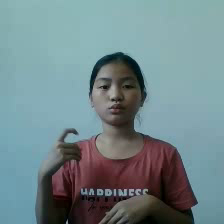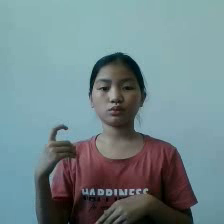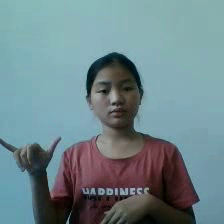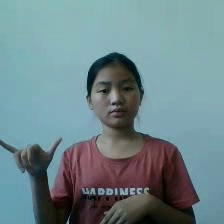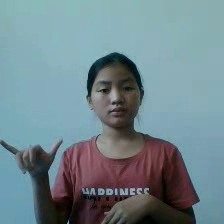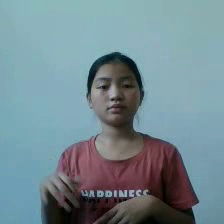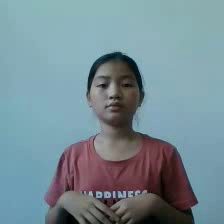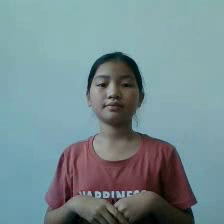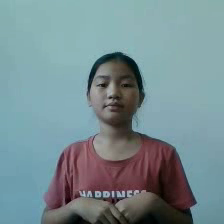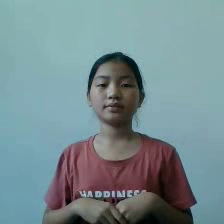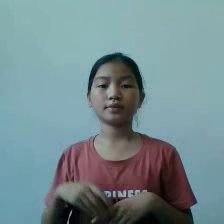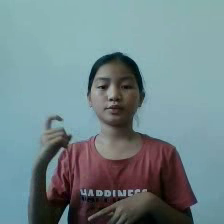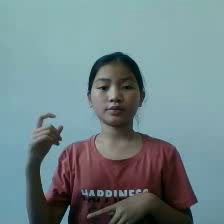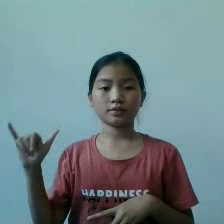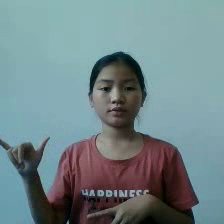Đồng ý